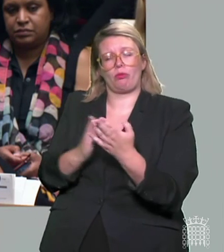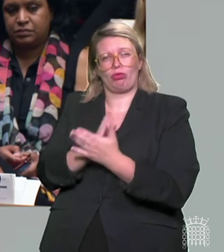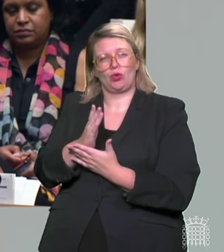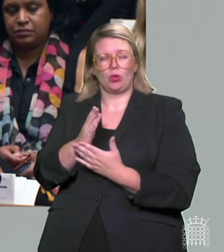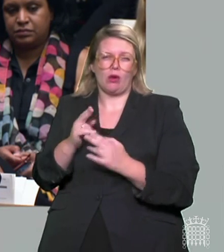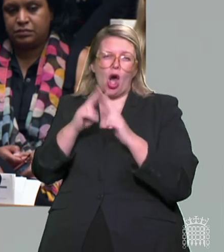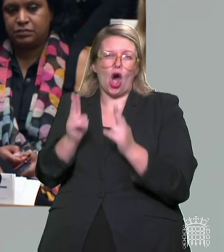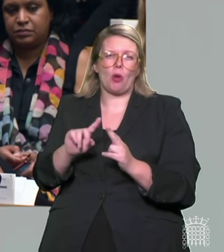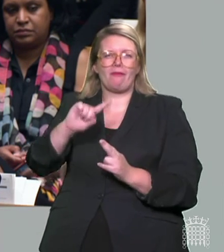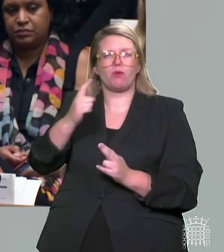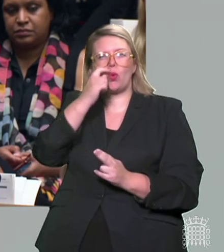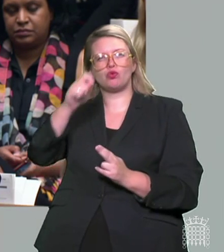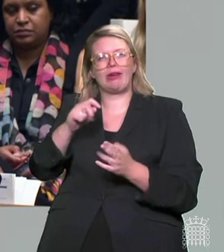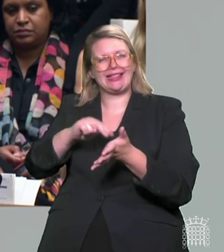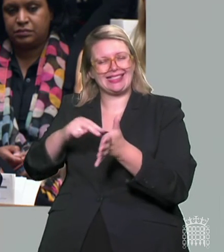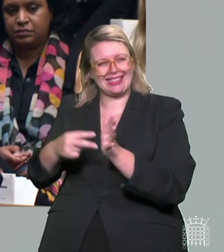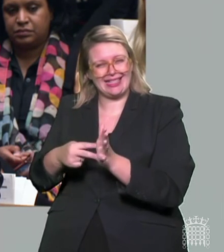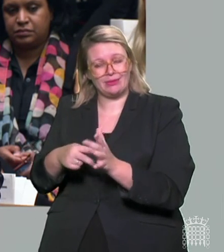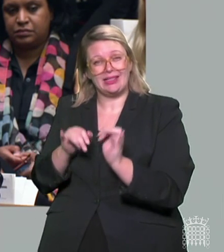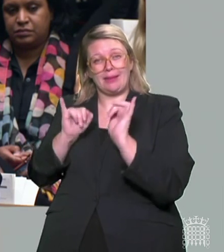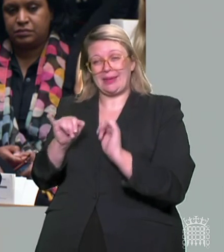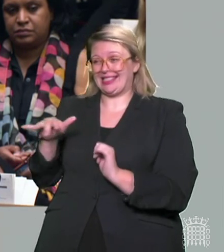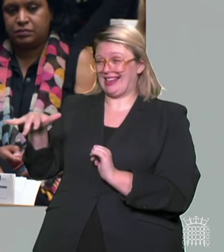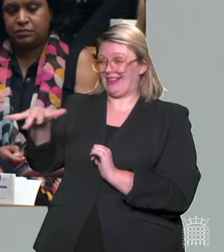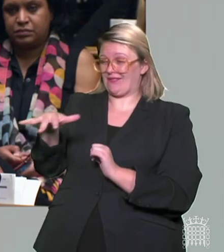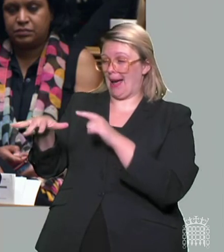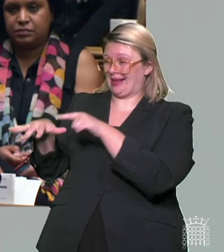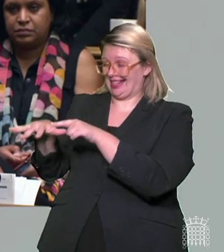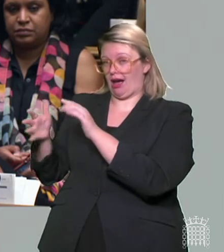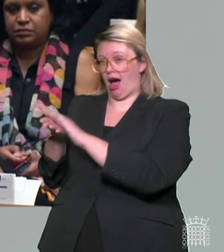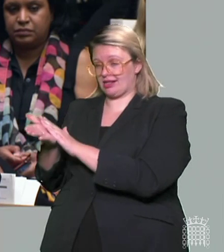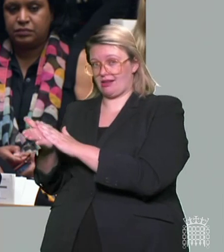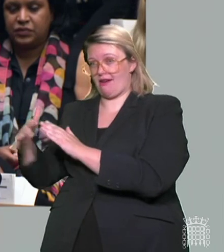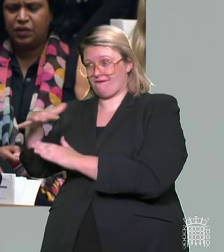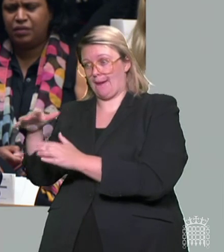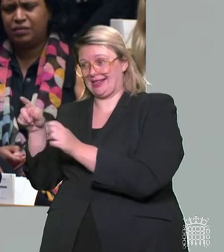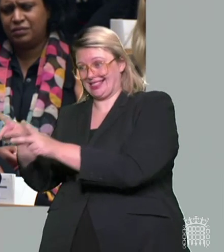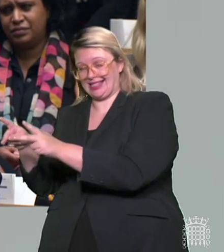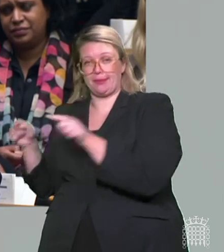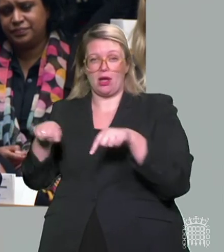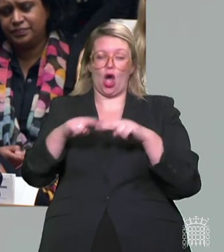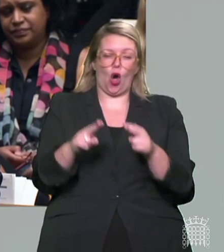The problem is that the Government do not allow families to transfer from the family scheme to the Homes for Ukraine scheme.